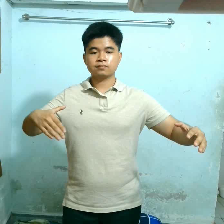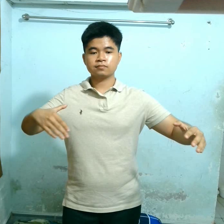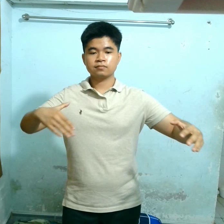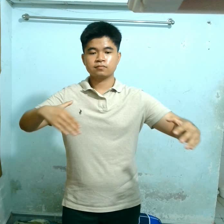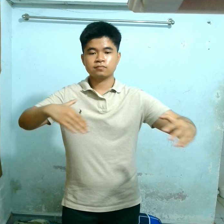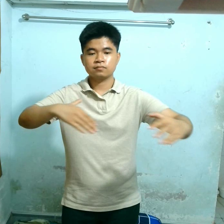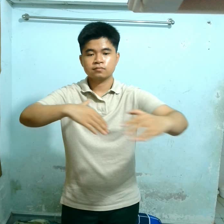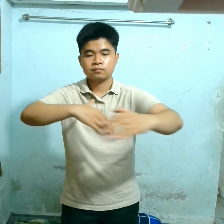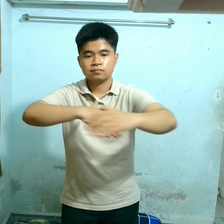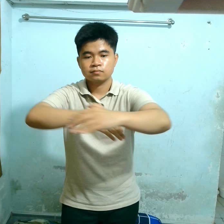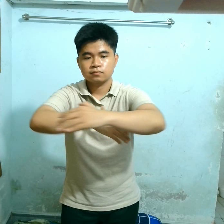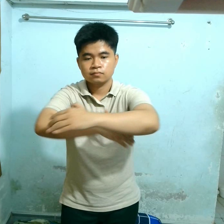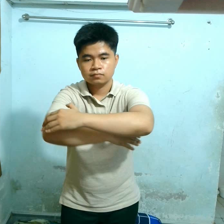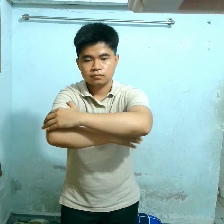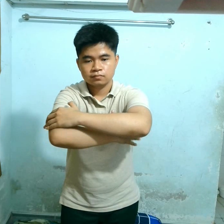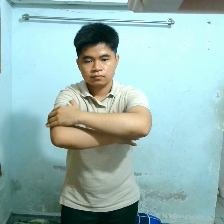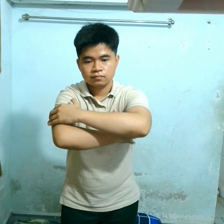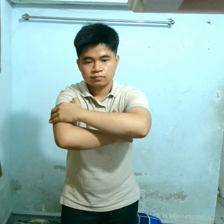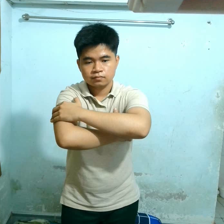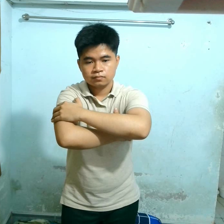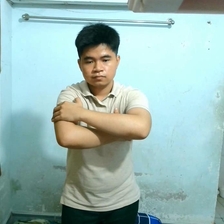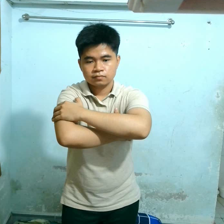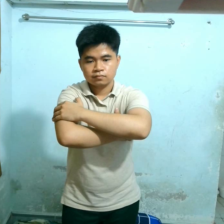om